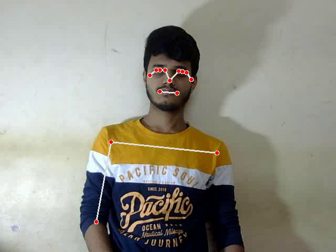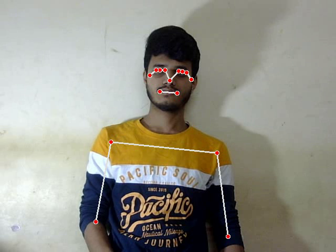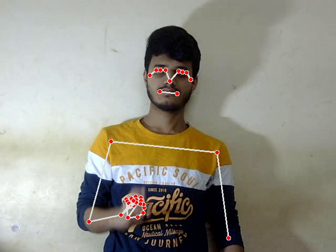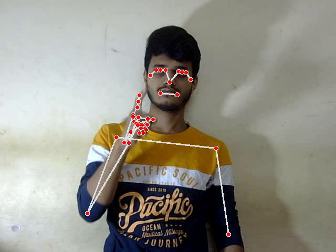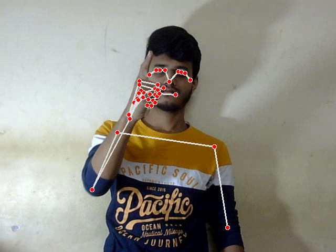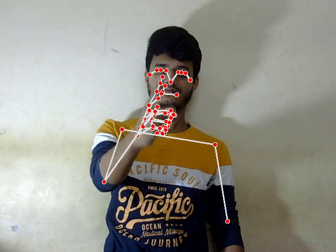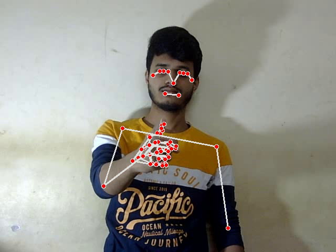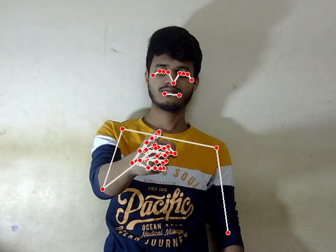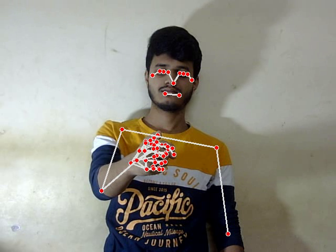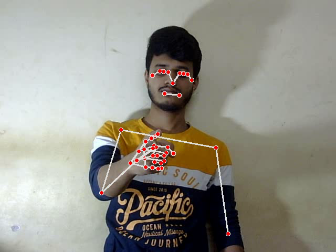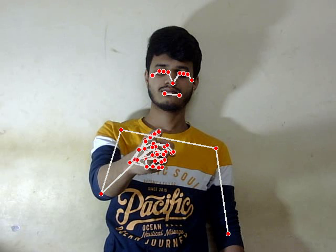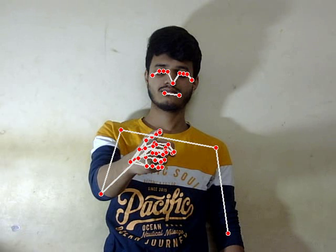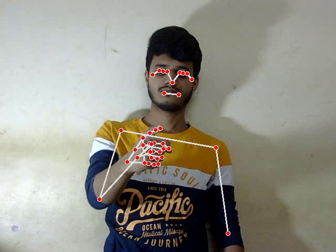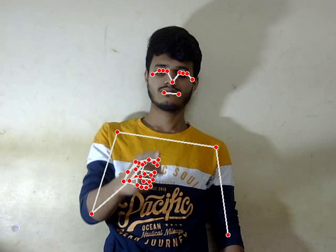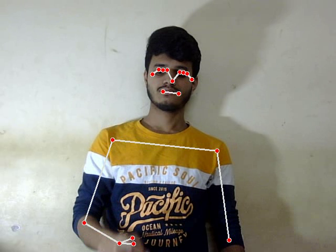you